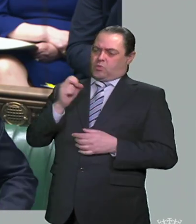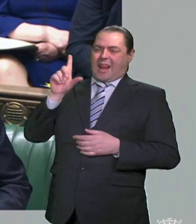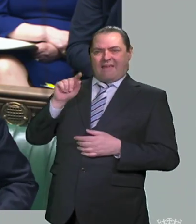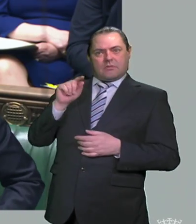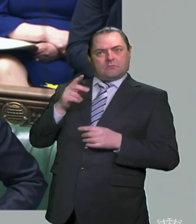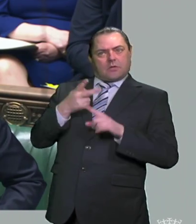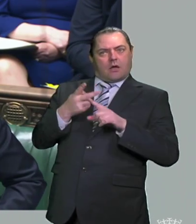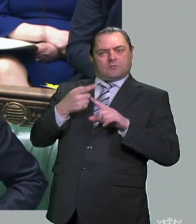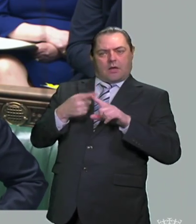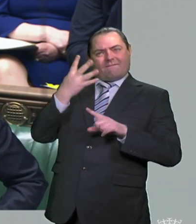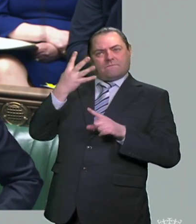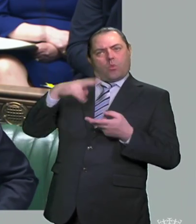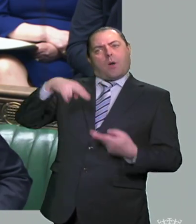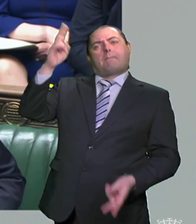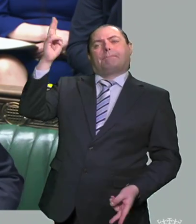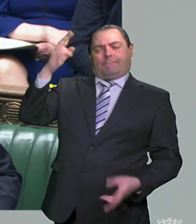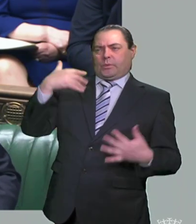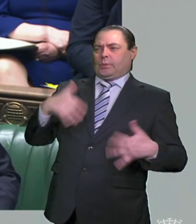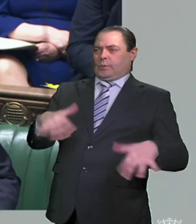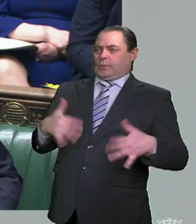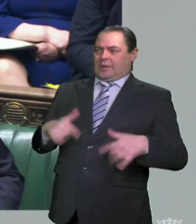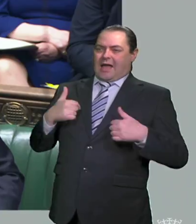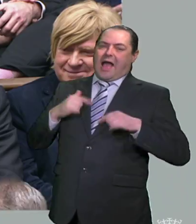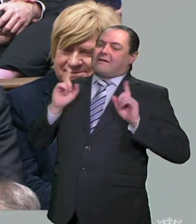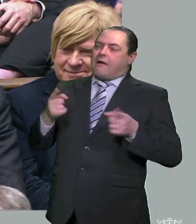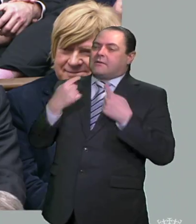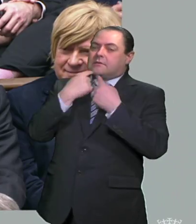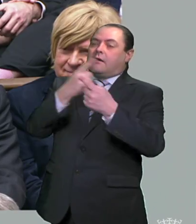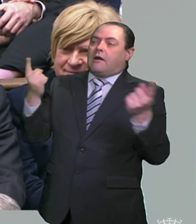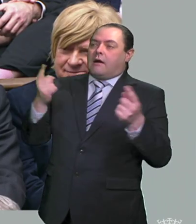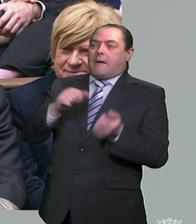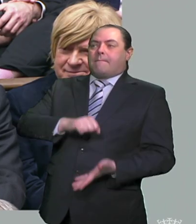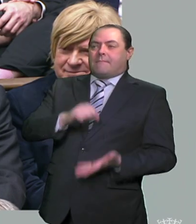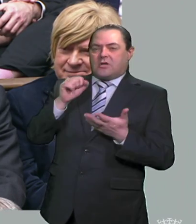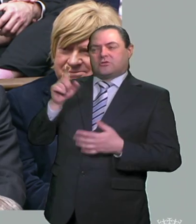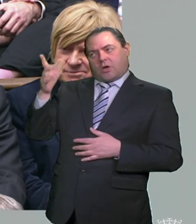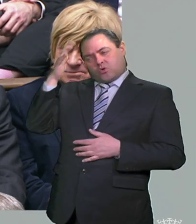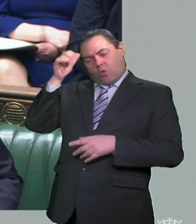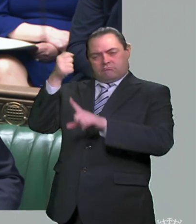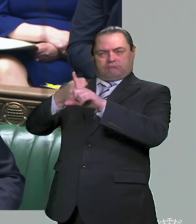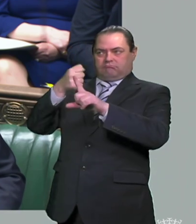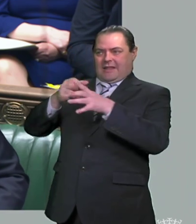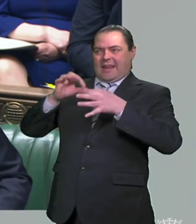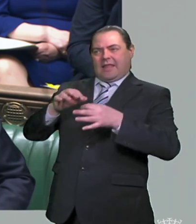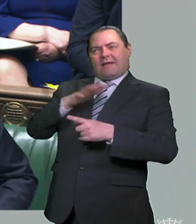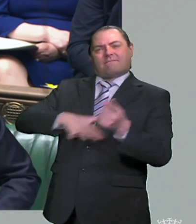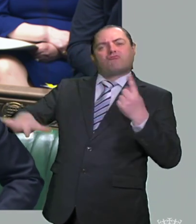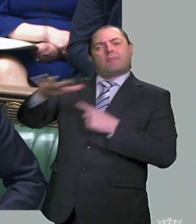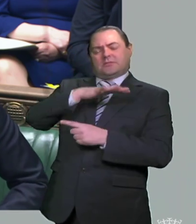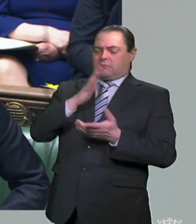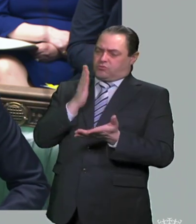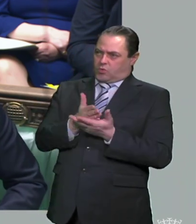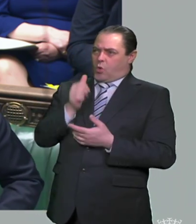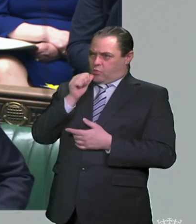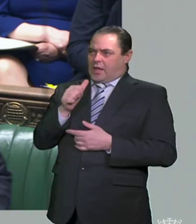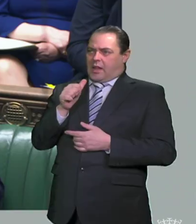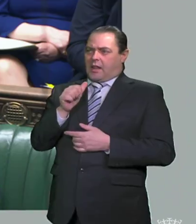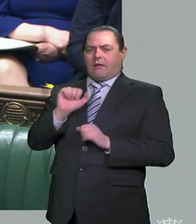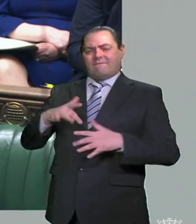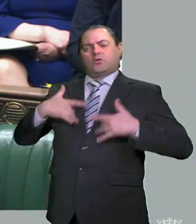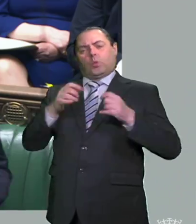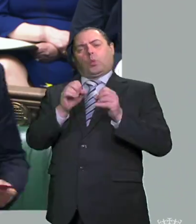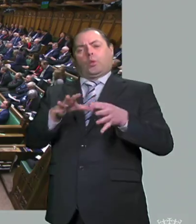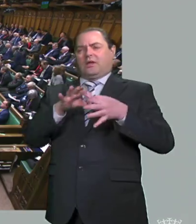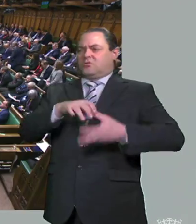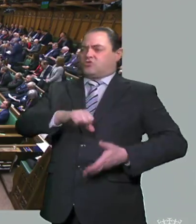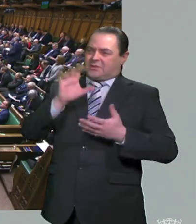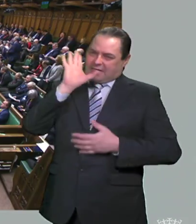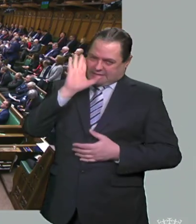My right honourable Friend will know that I cannot and will not pre-empt Budget decisions, but he is a powerful champion for the environment in this House, and I have no doubt that he will make his views known to the Chancellor.